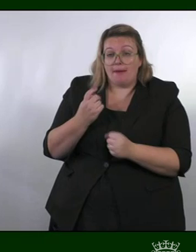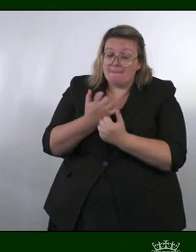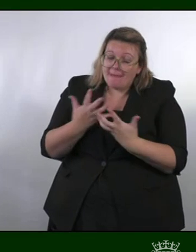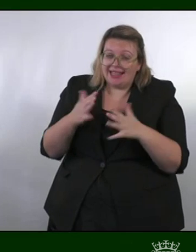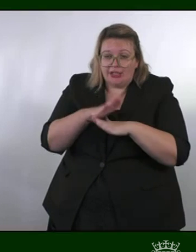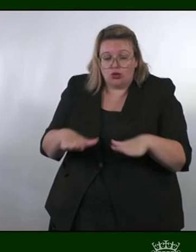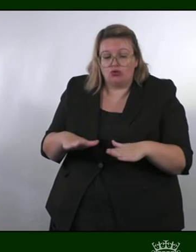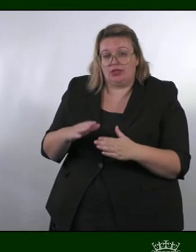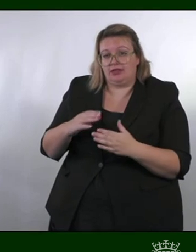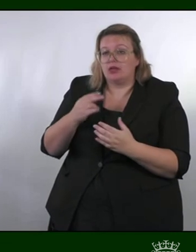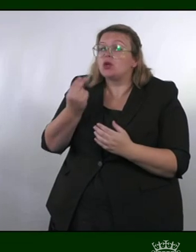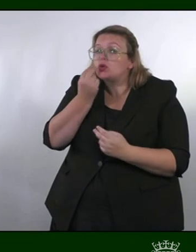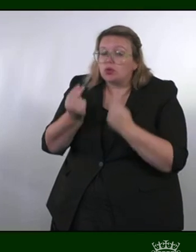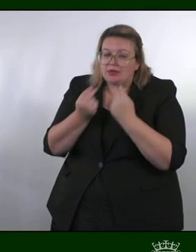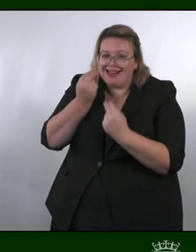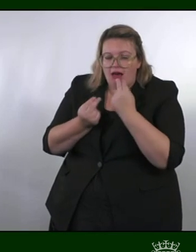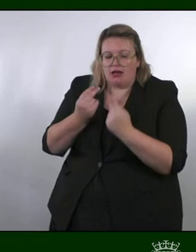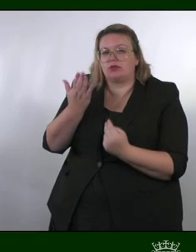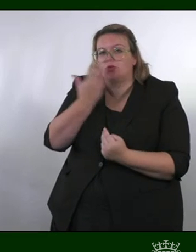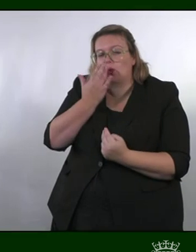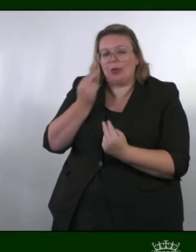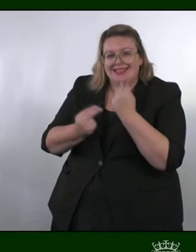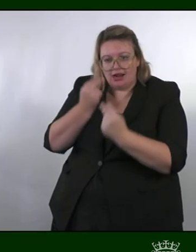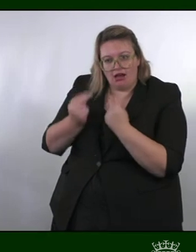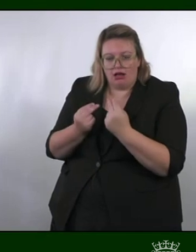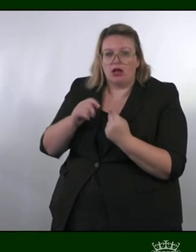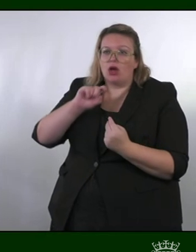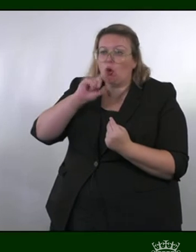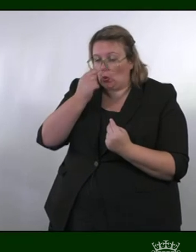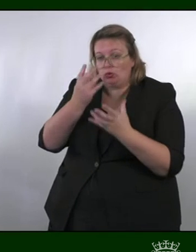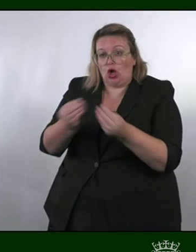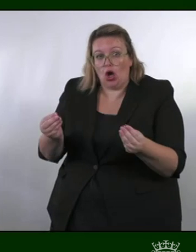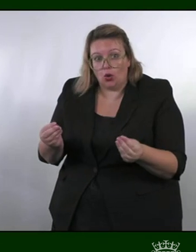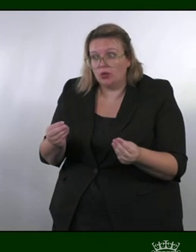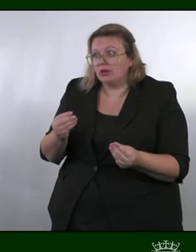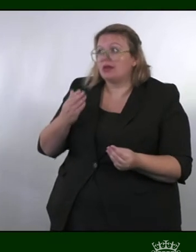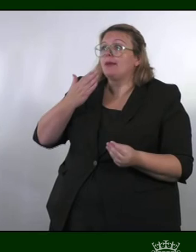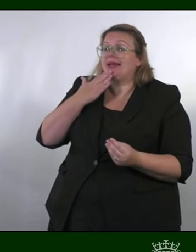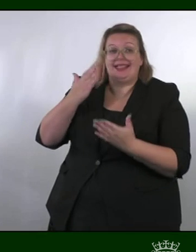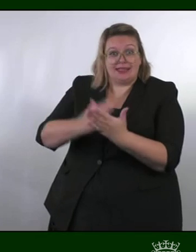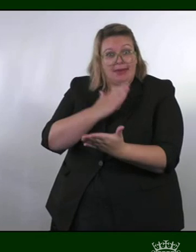Can he start by voting with us tonight and make sure that that gong does not mean nothing?